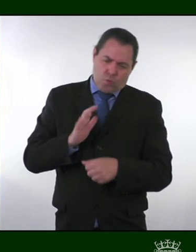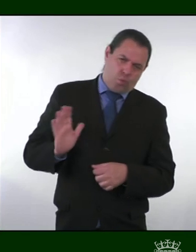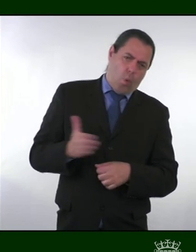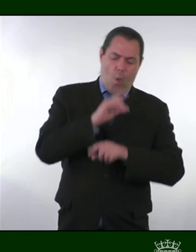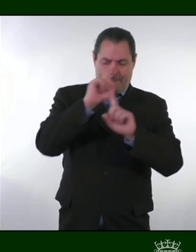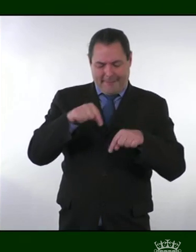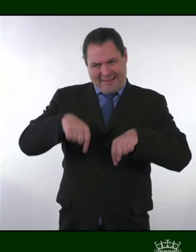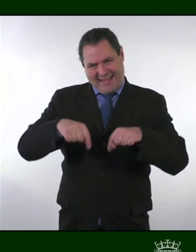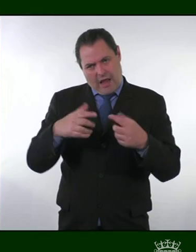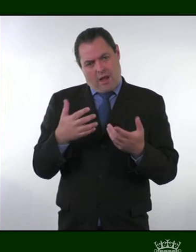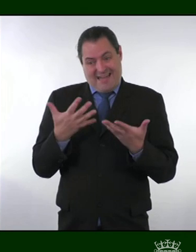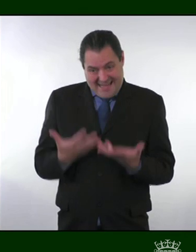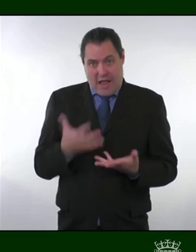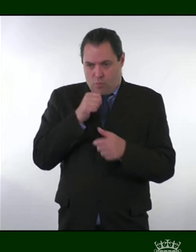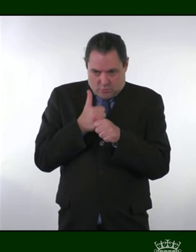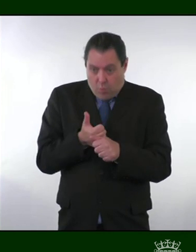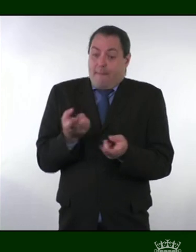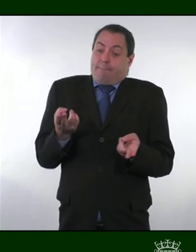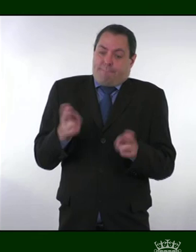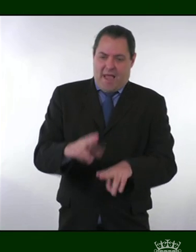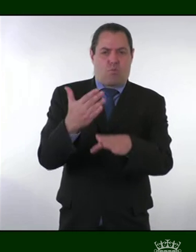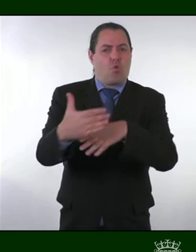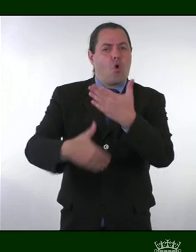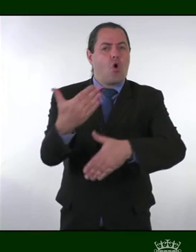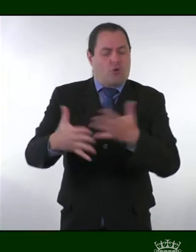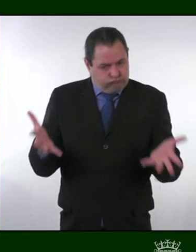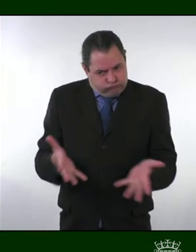That is what we are doing, and we will now help them to get back into work.